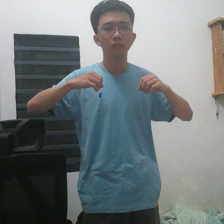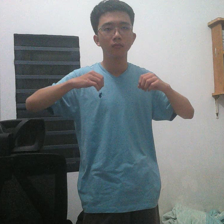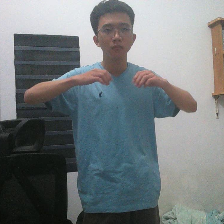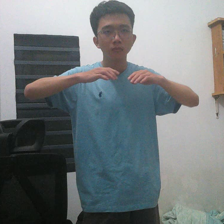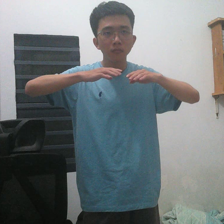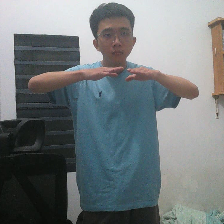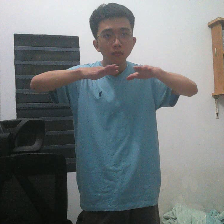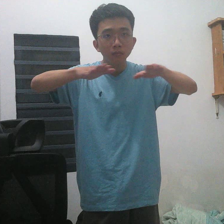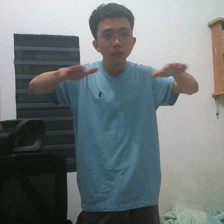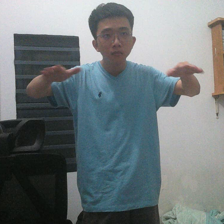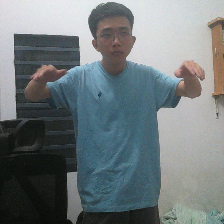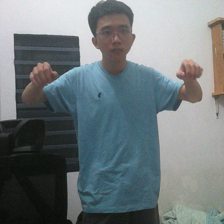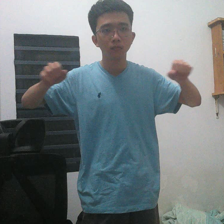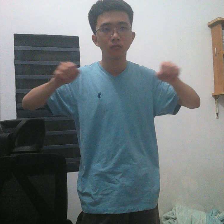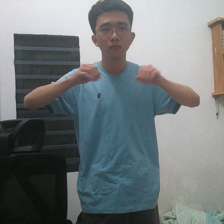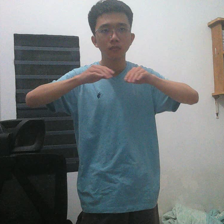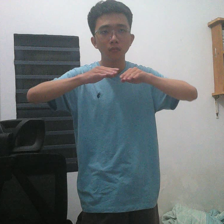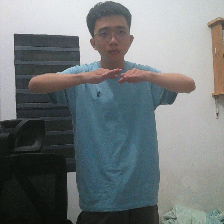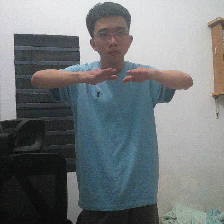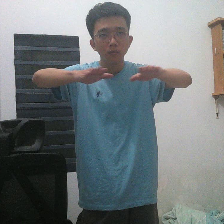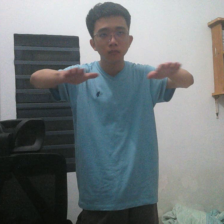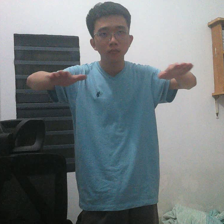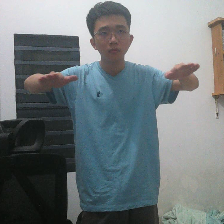boi